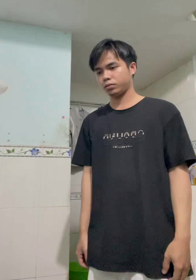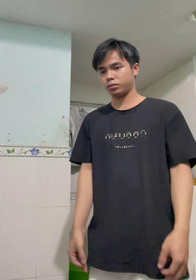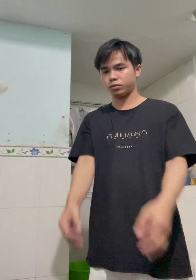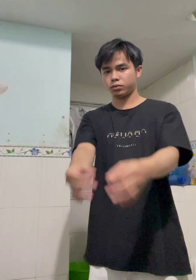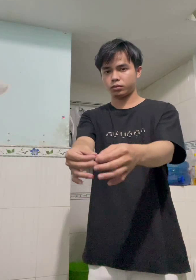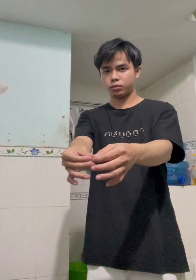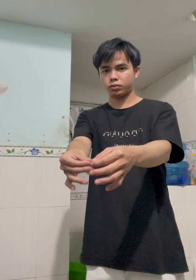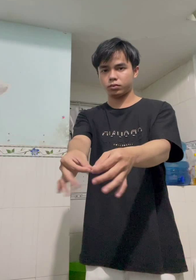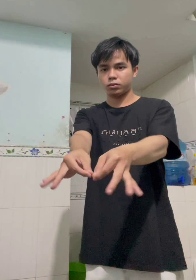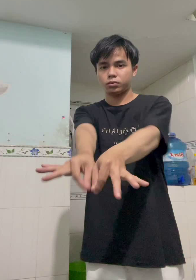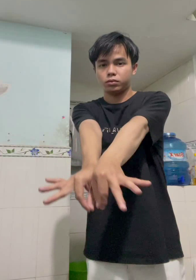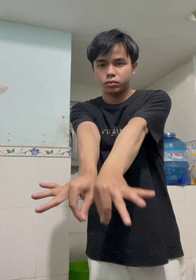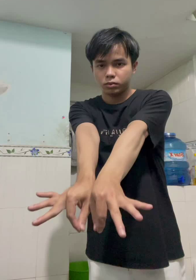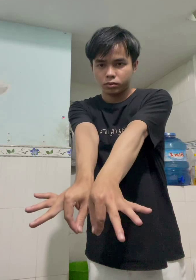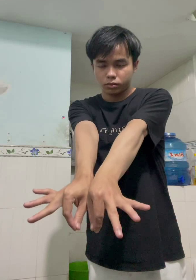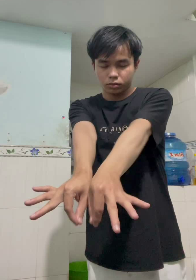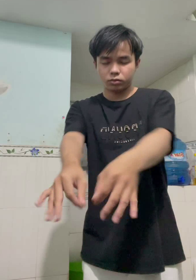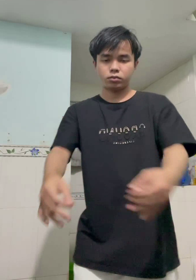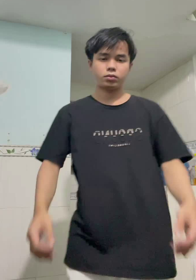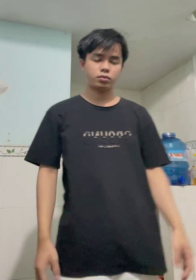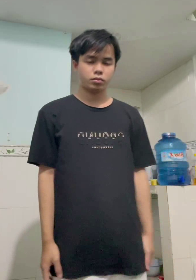cai gi